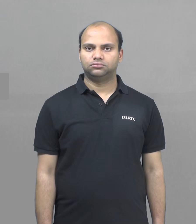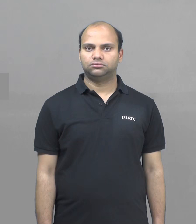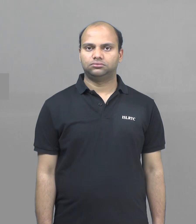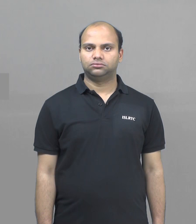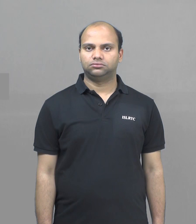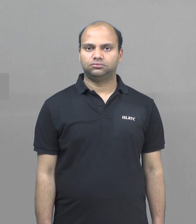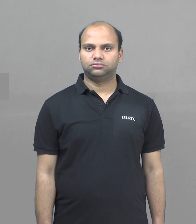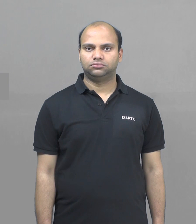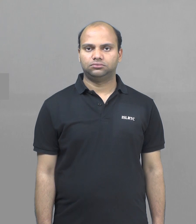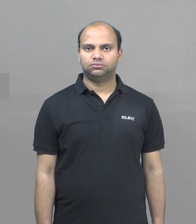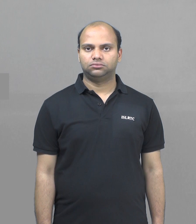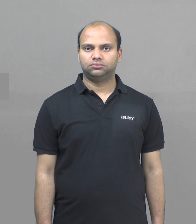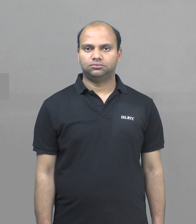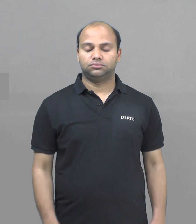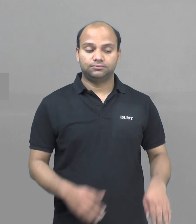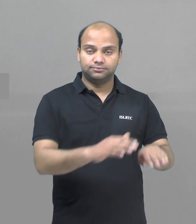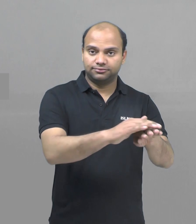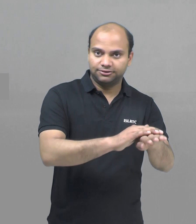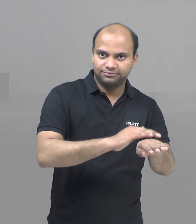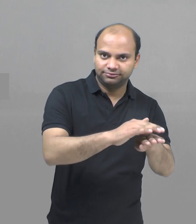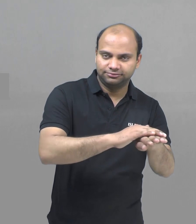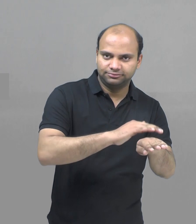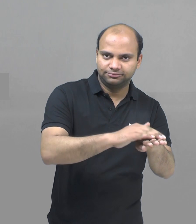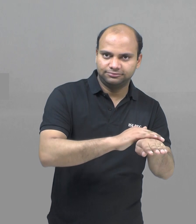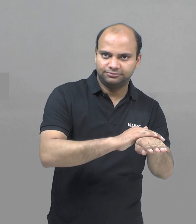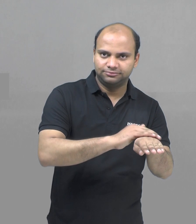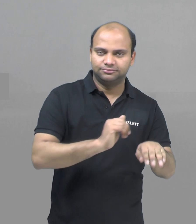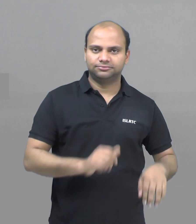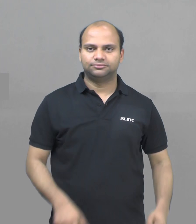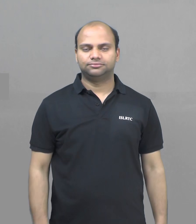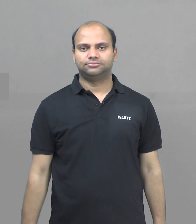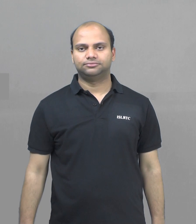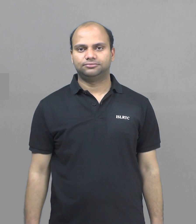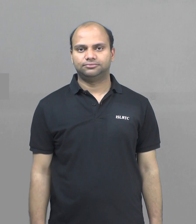Love Take Care of Affection